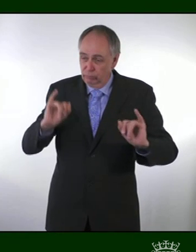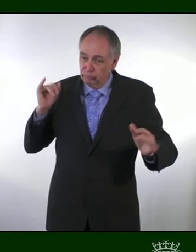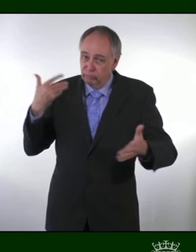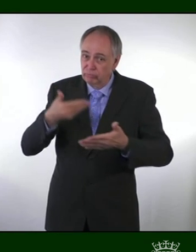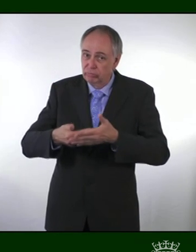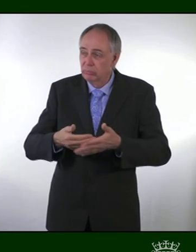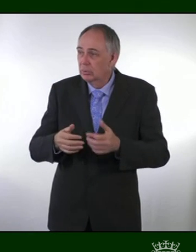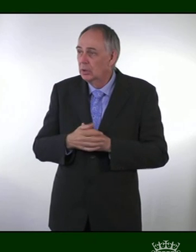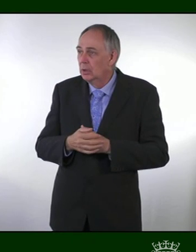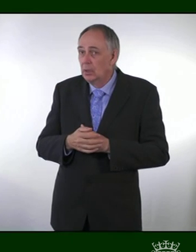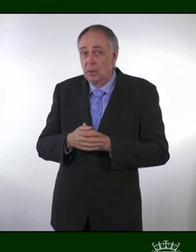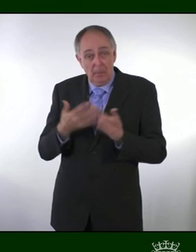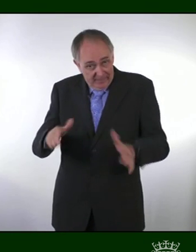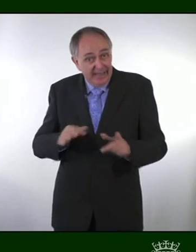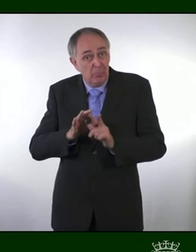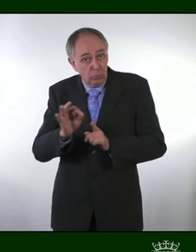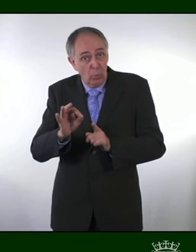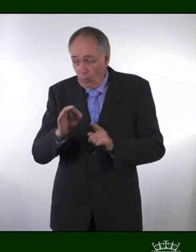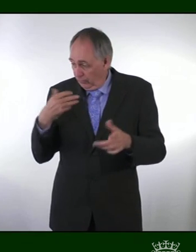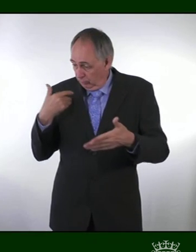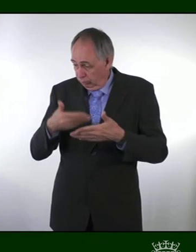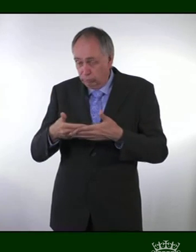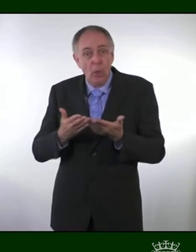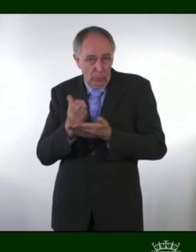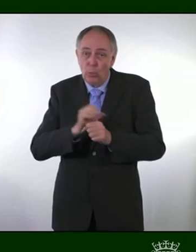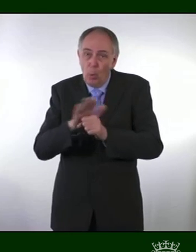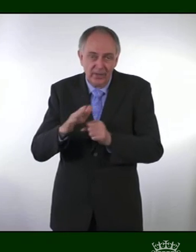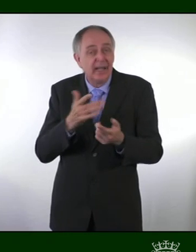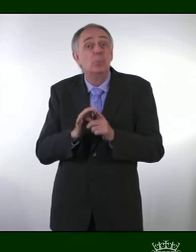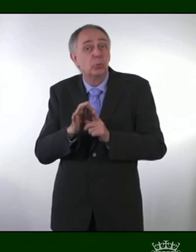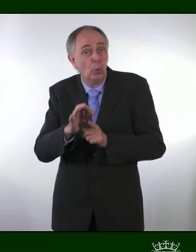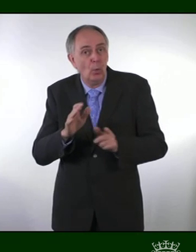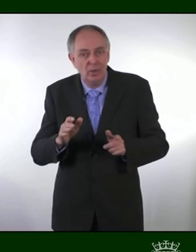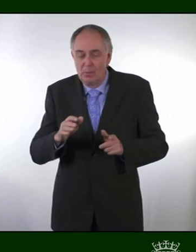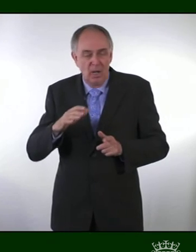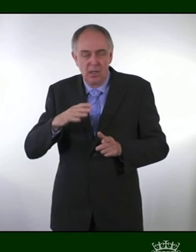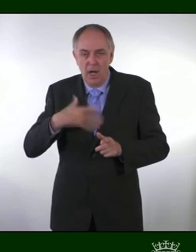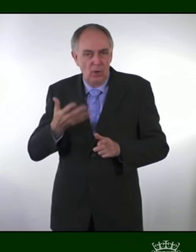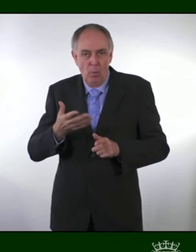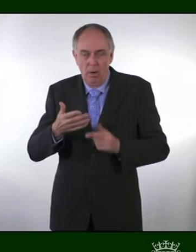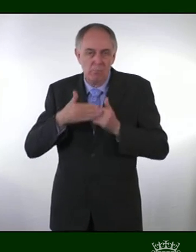It has got much, much better over the crisis, but we must make sure it does not recur.